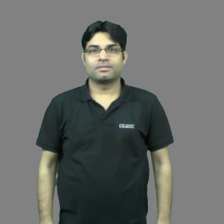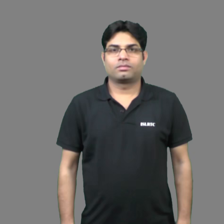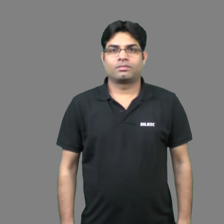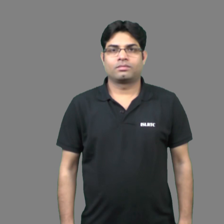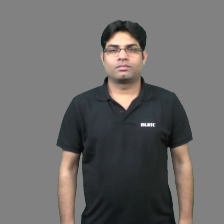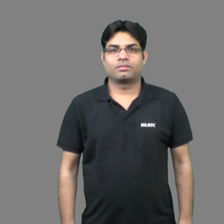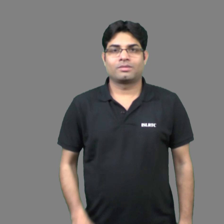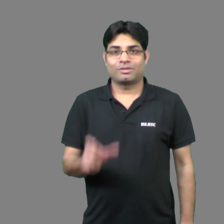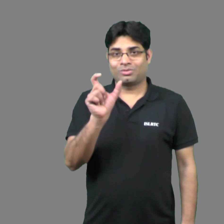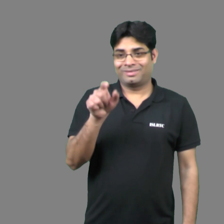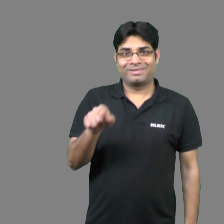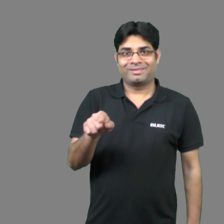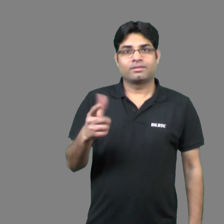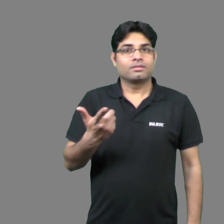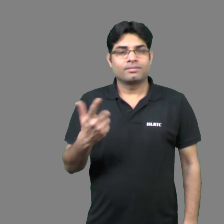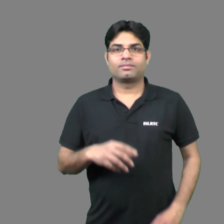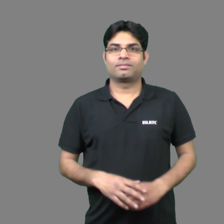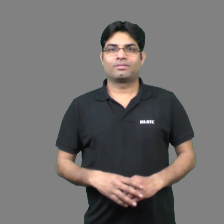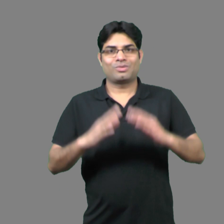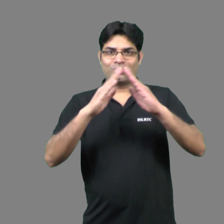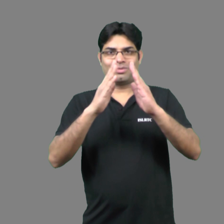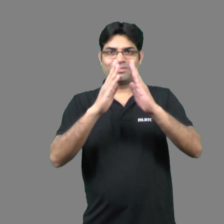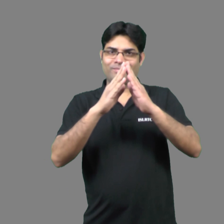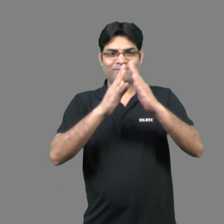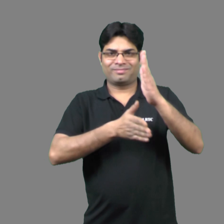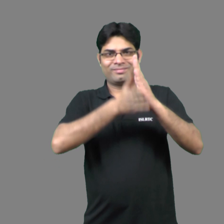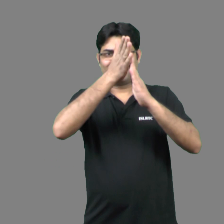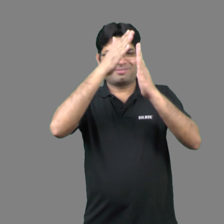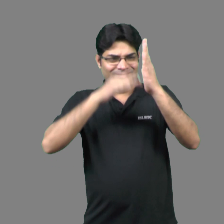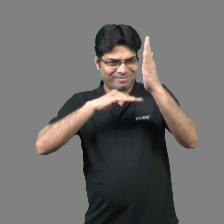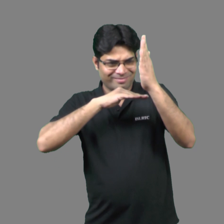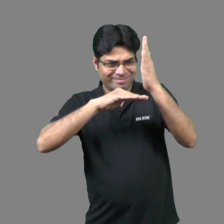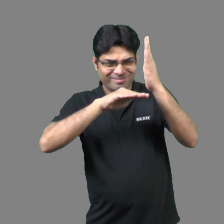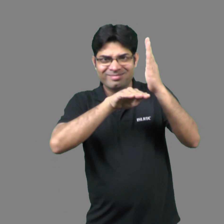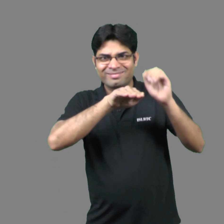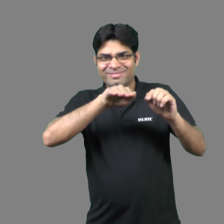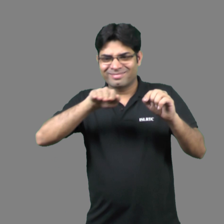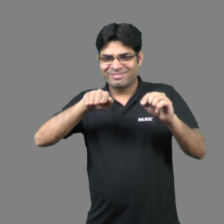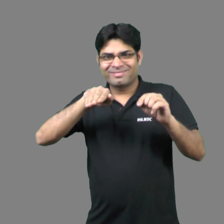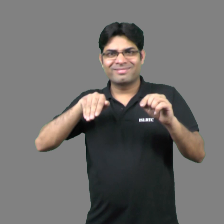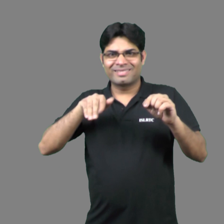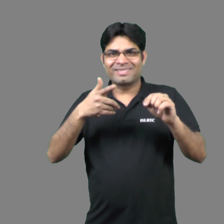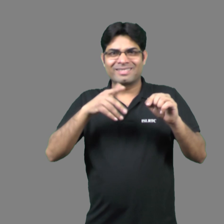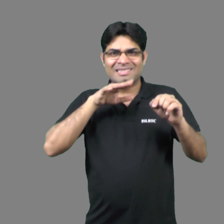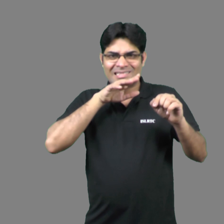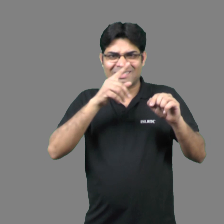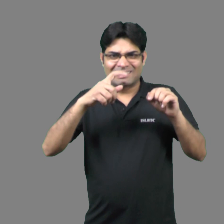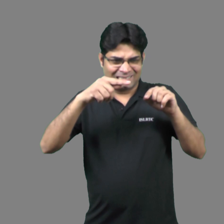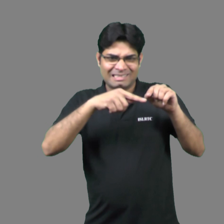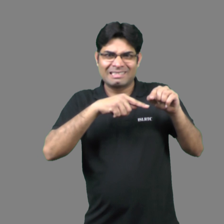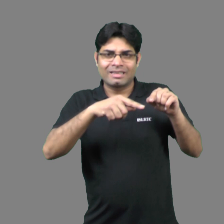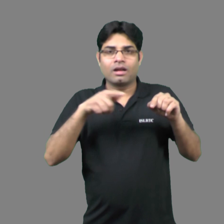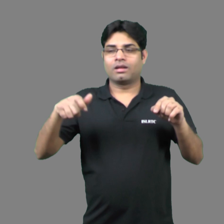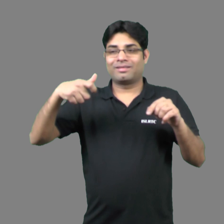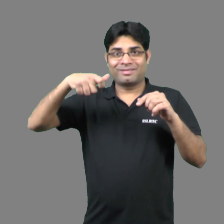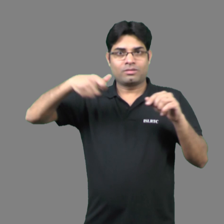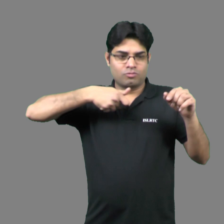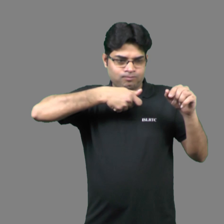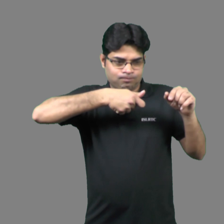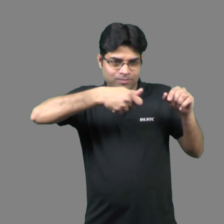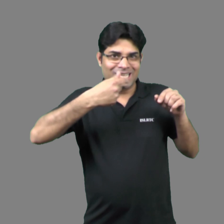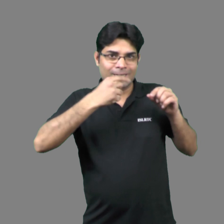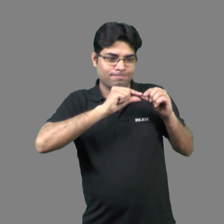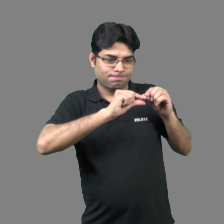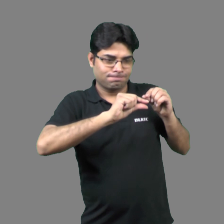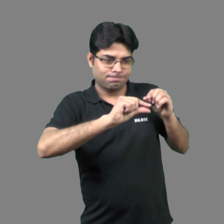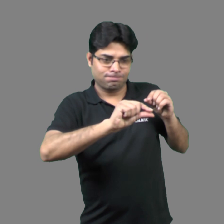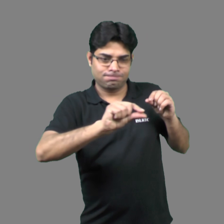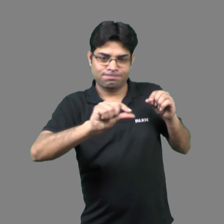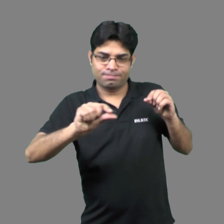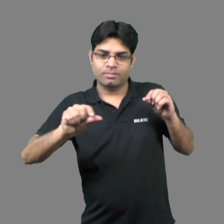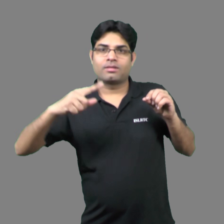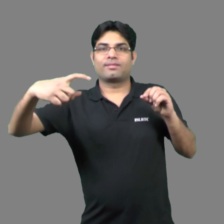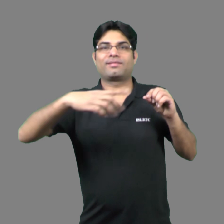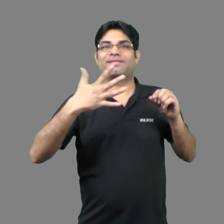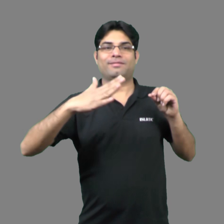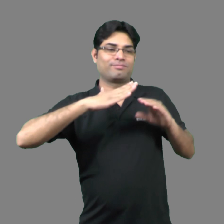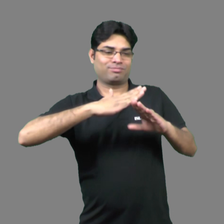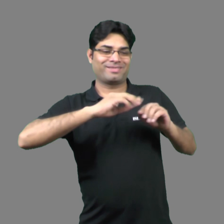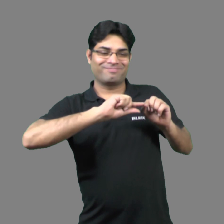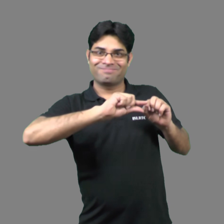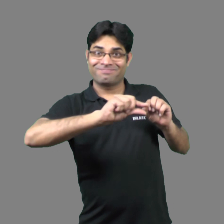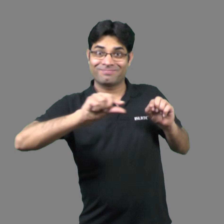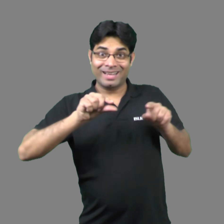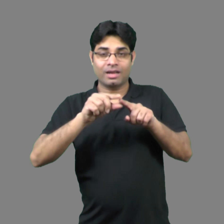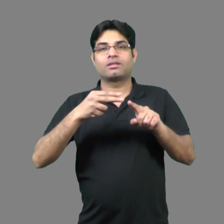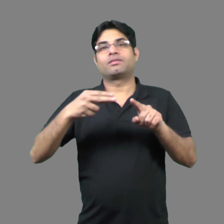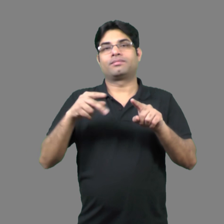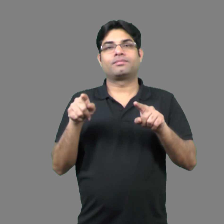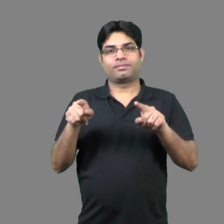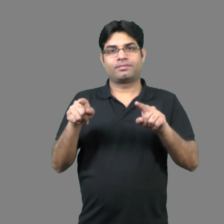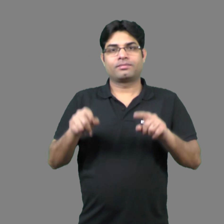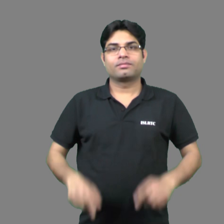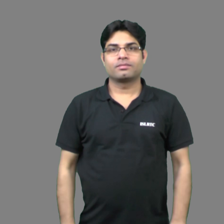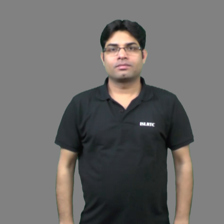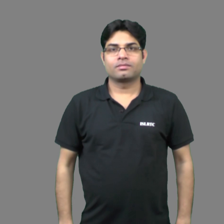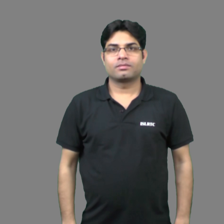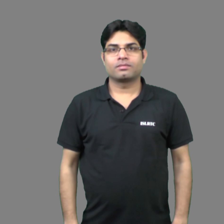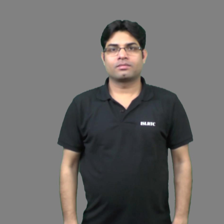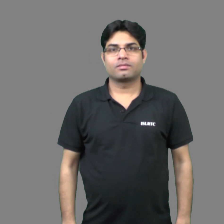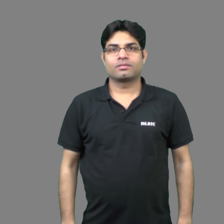Sealent